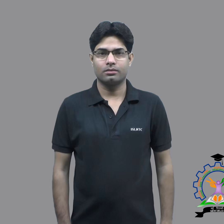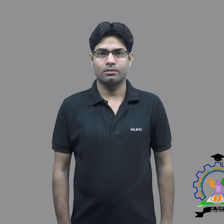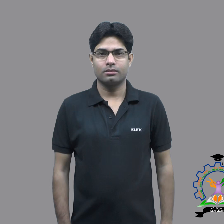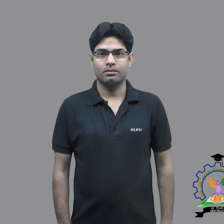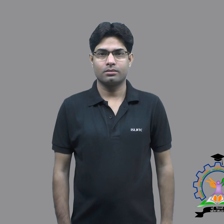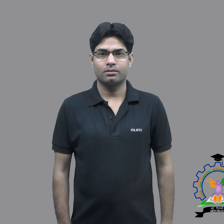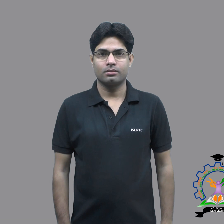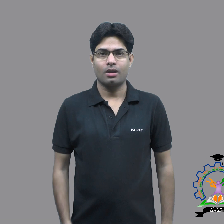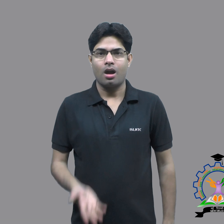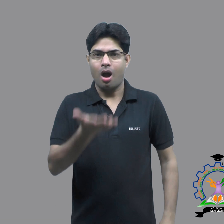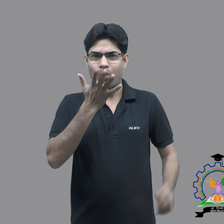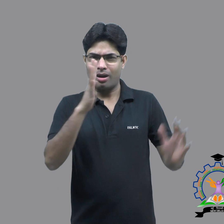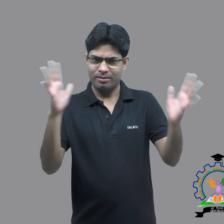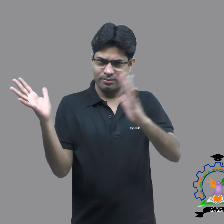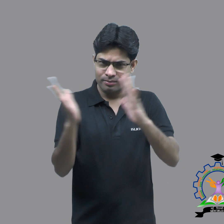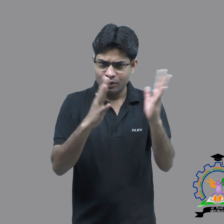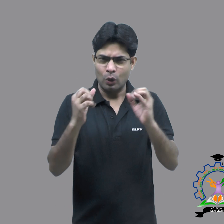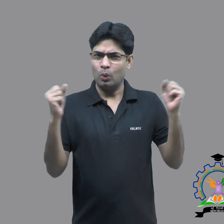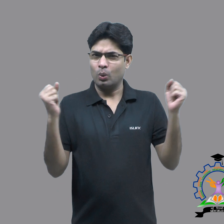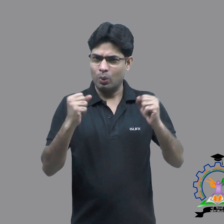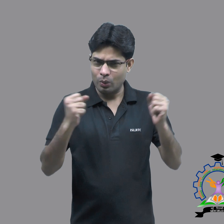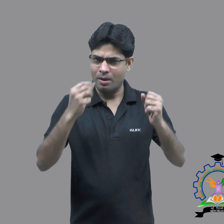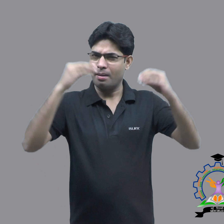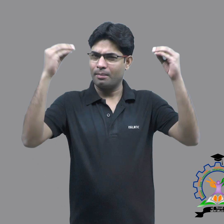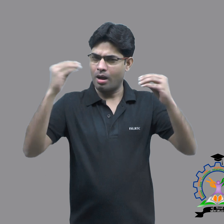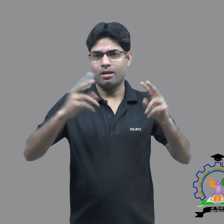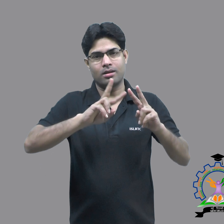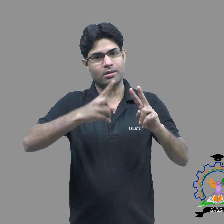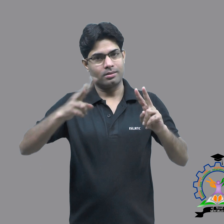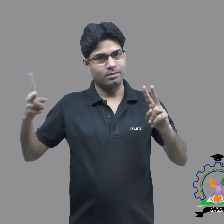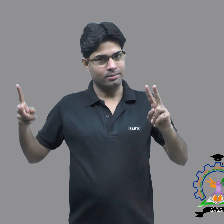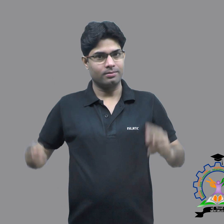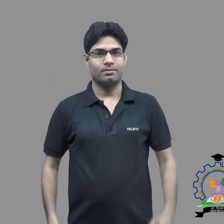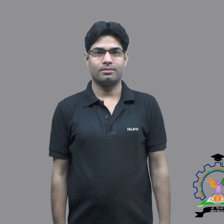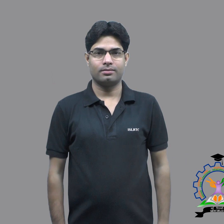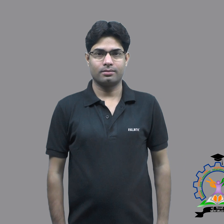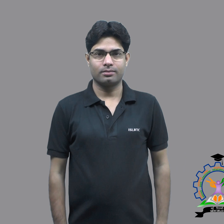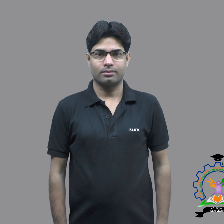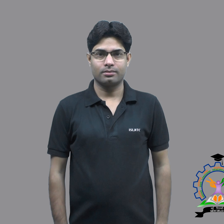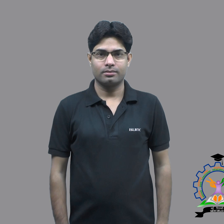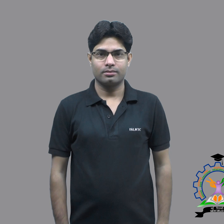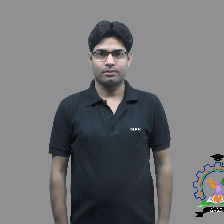Weather